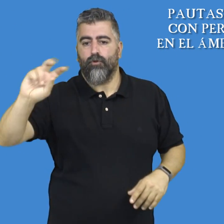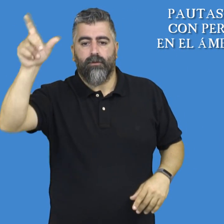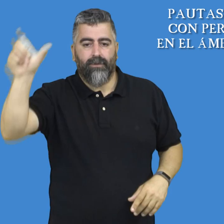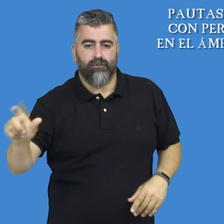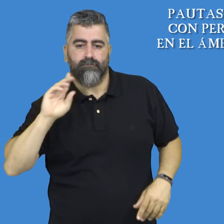persona